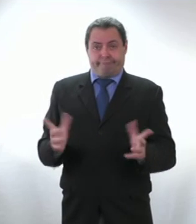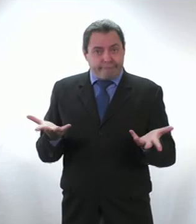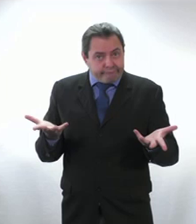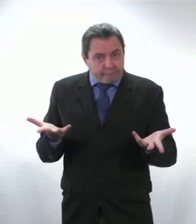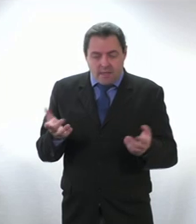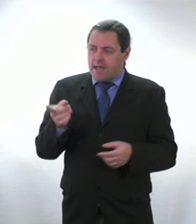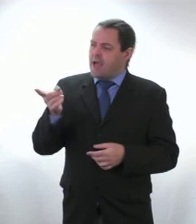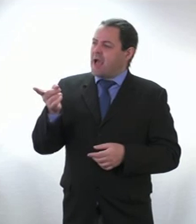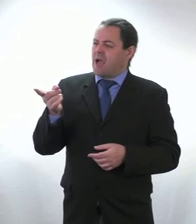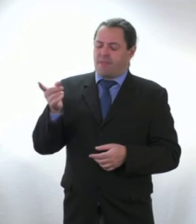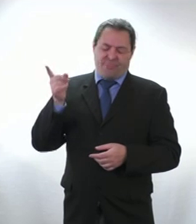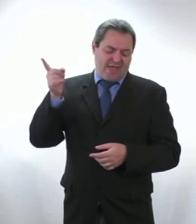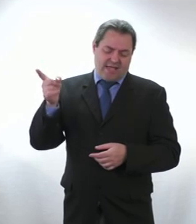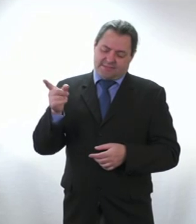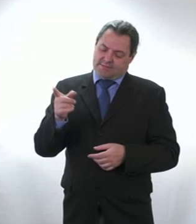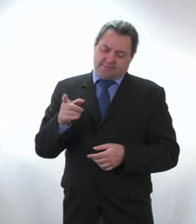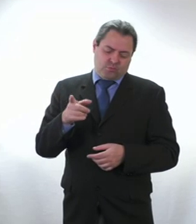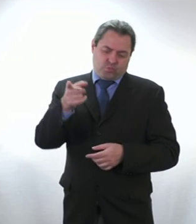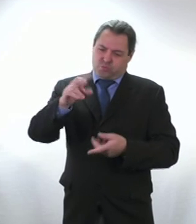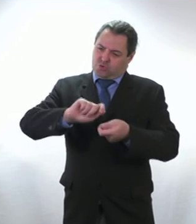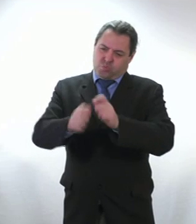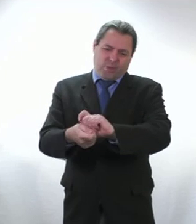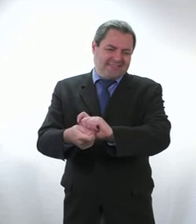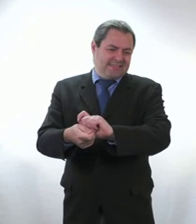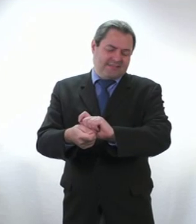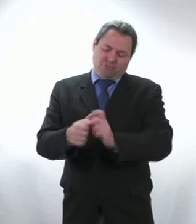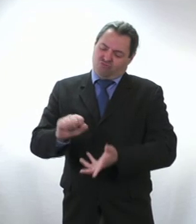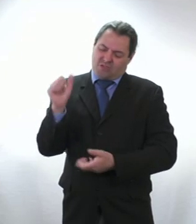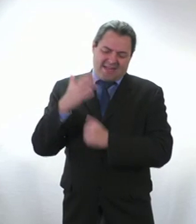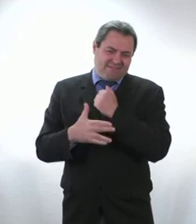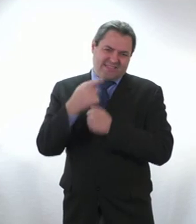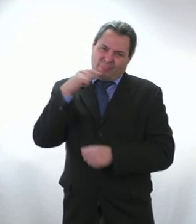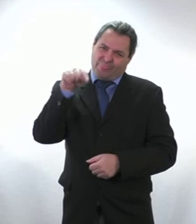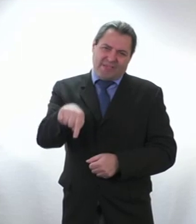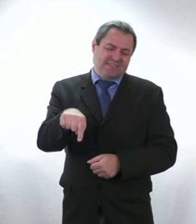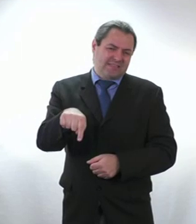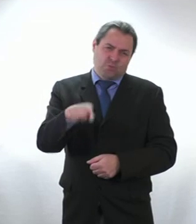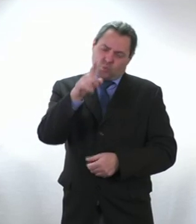That is simply not what the Chancellor said.